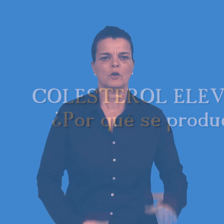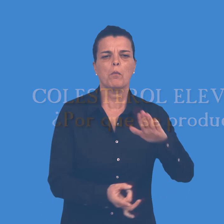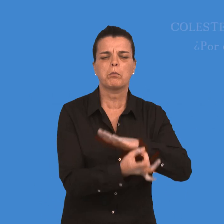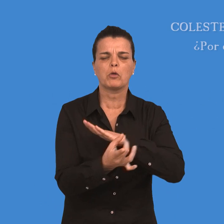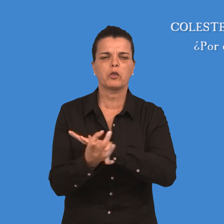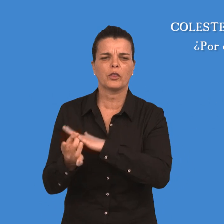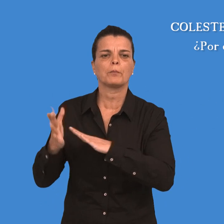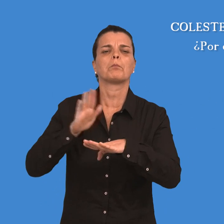crear